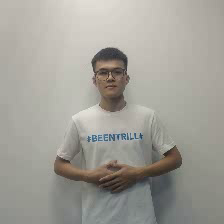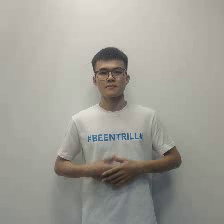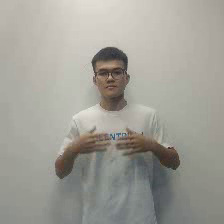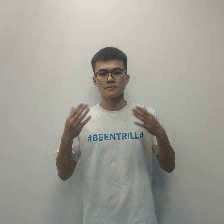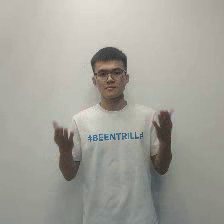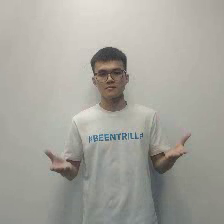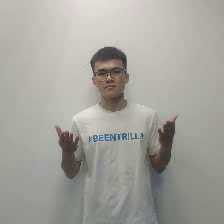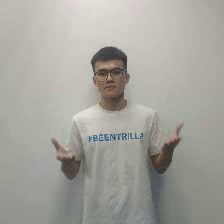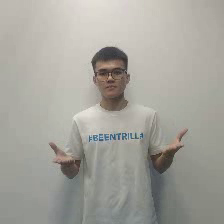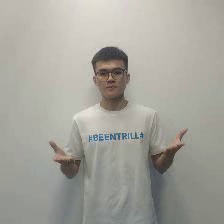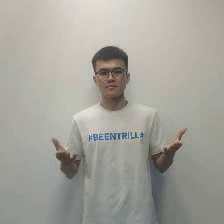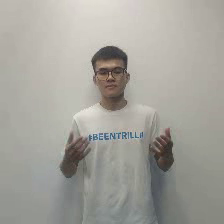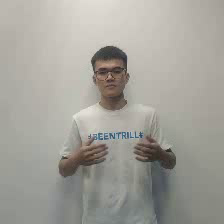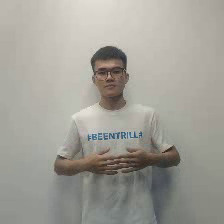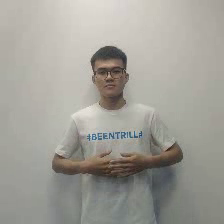Nặng